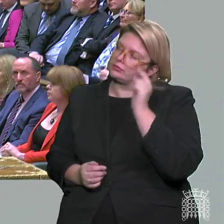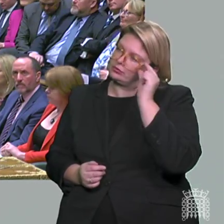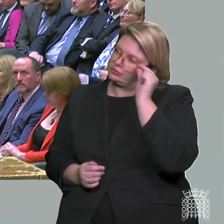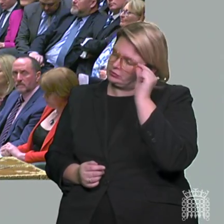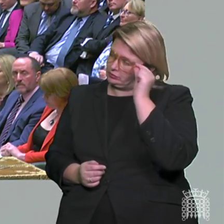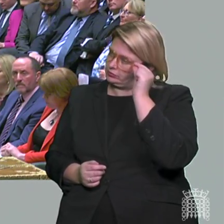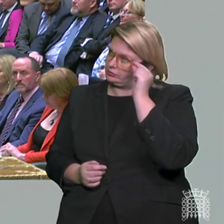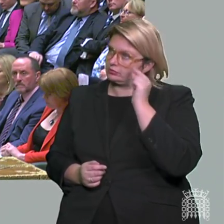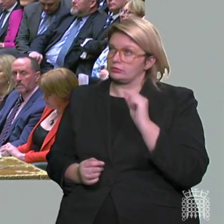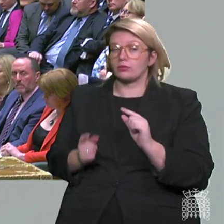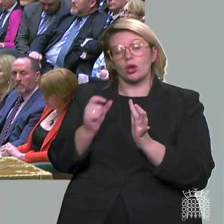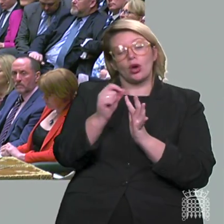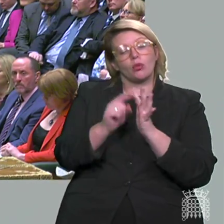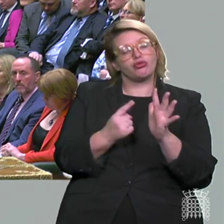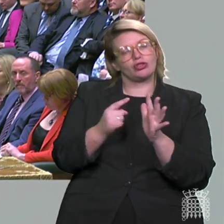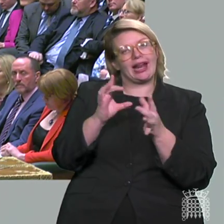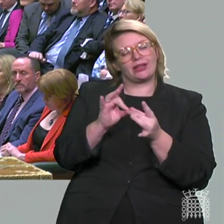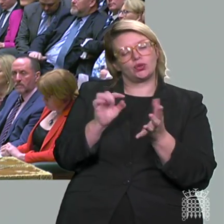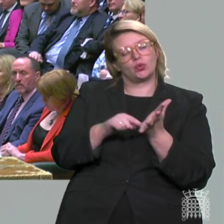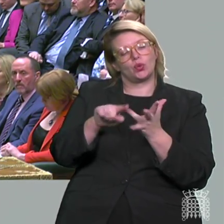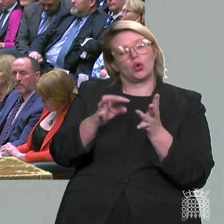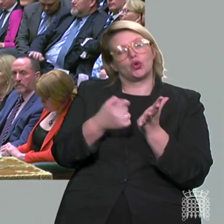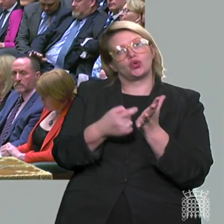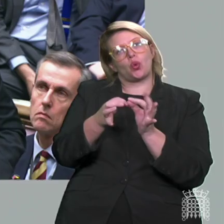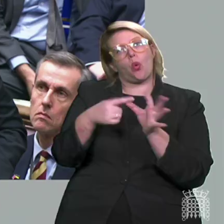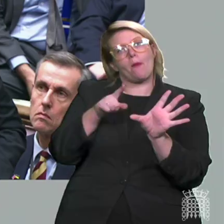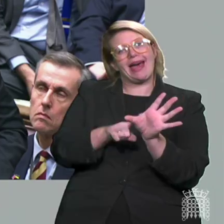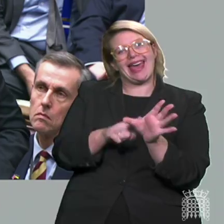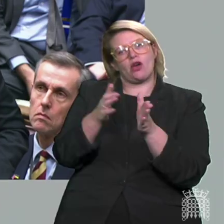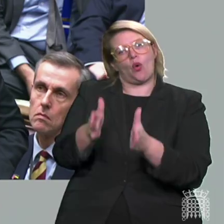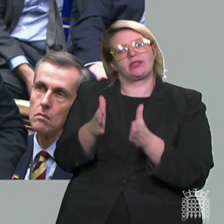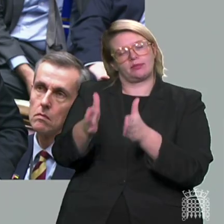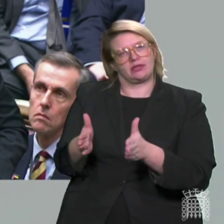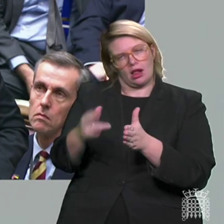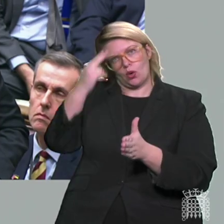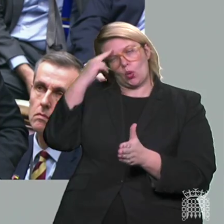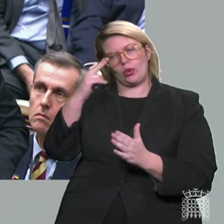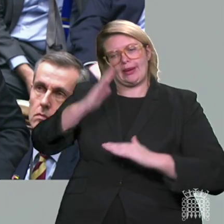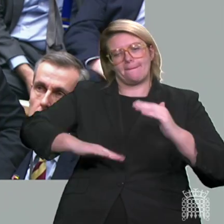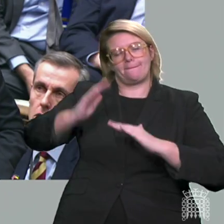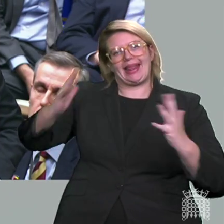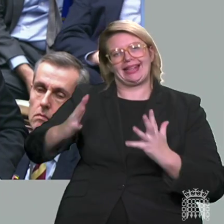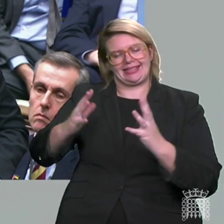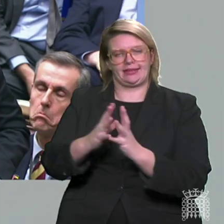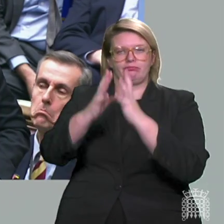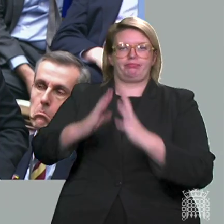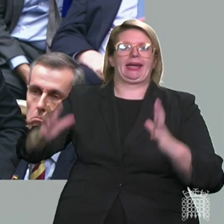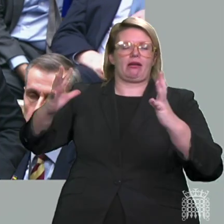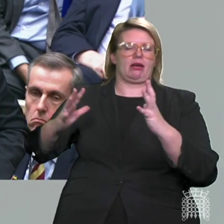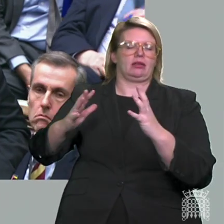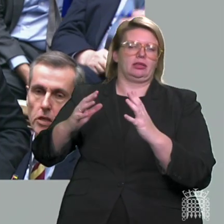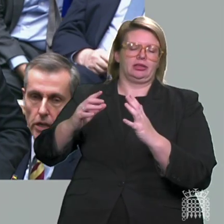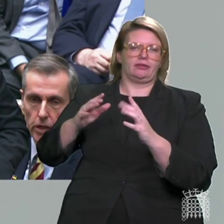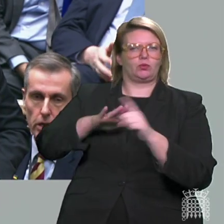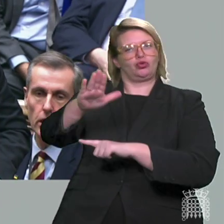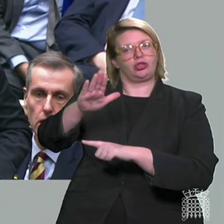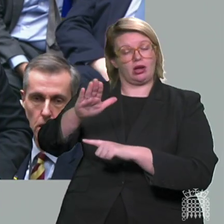The building a brighter future project for Torbay Hospital will be the biggest single investment in south Devon’s healthcare services since the NHS was founded in 1948.